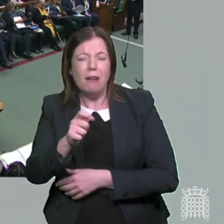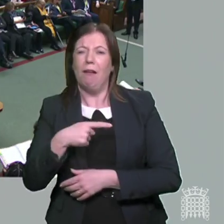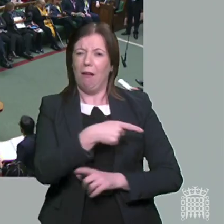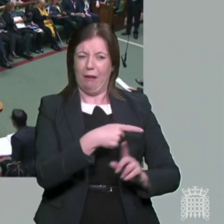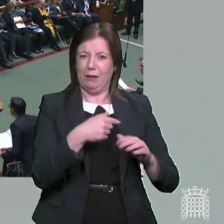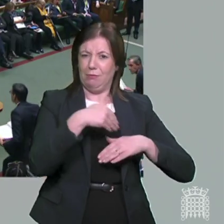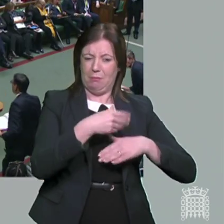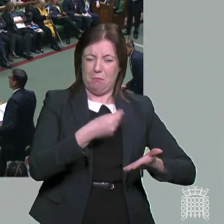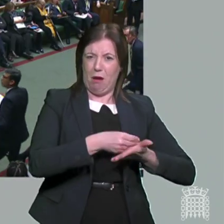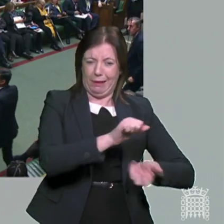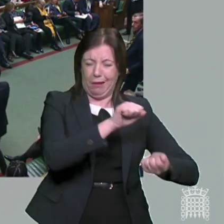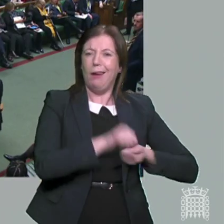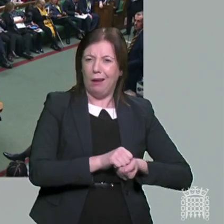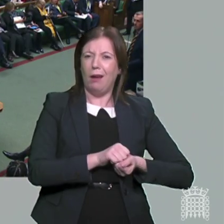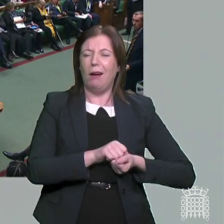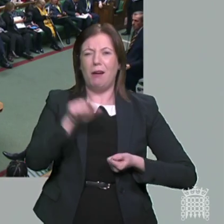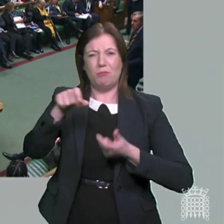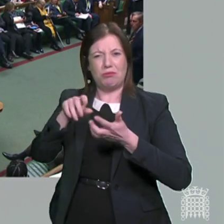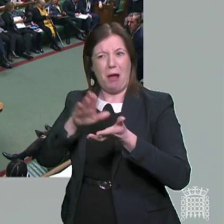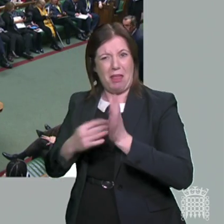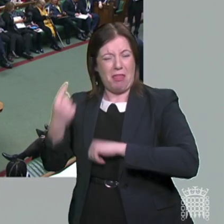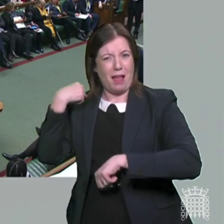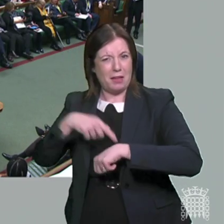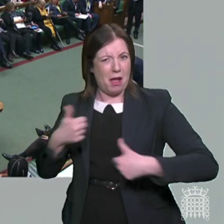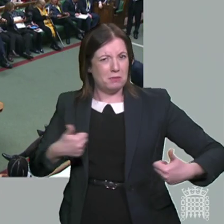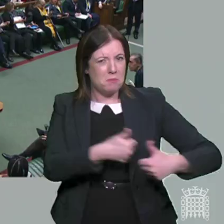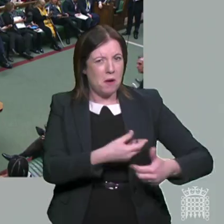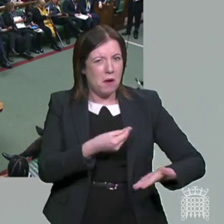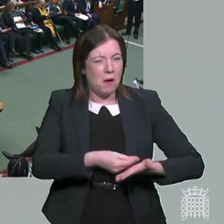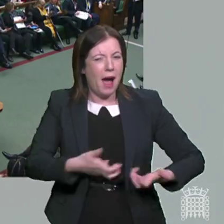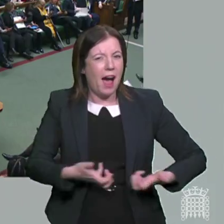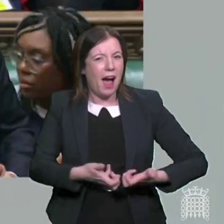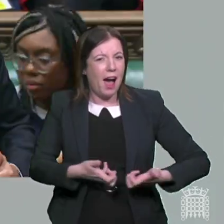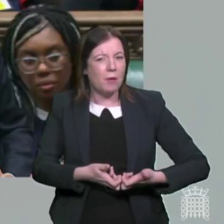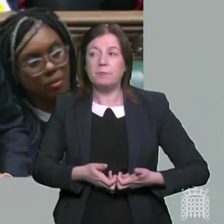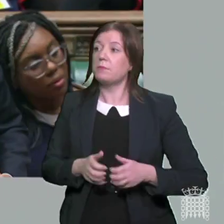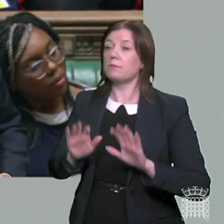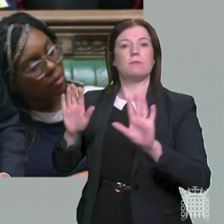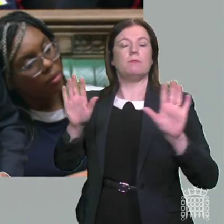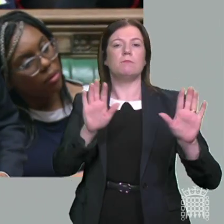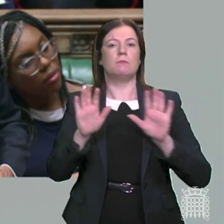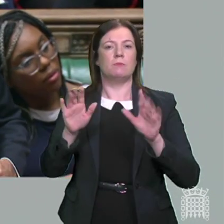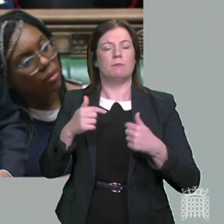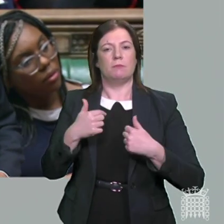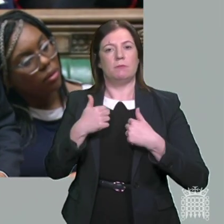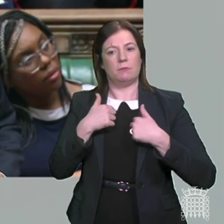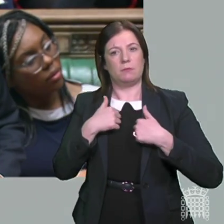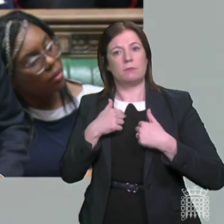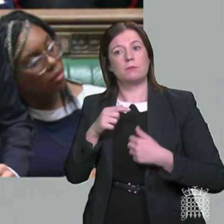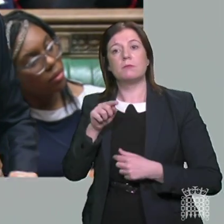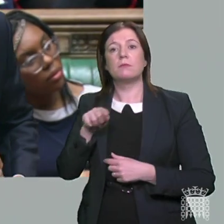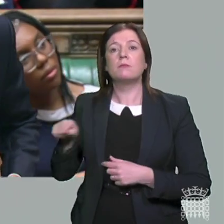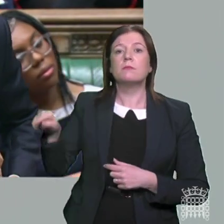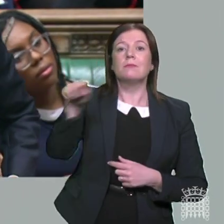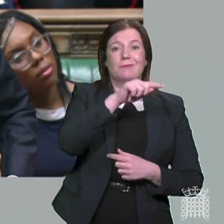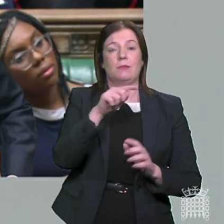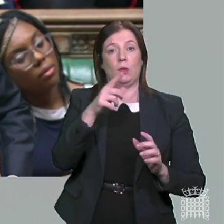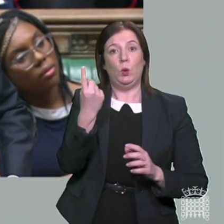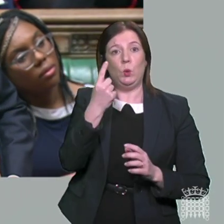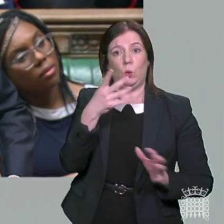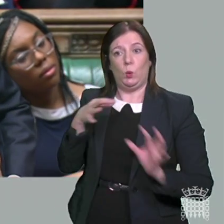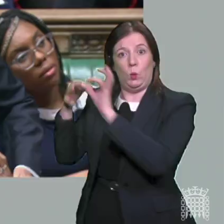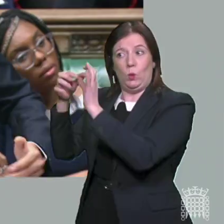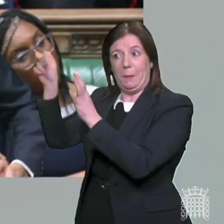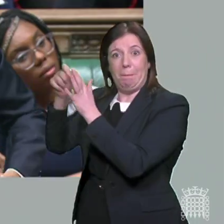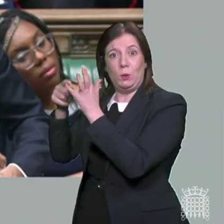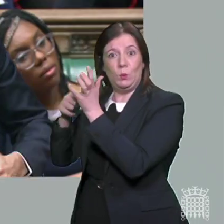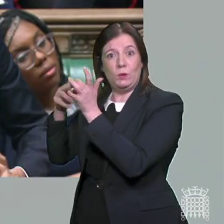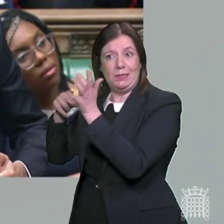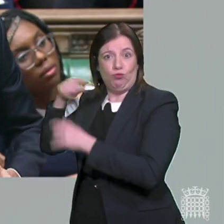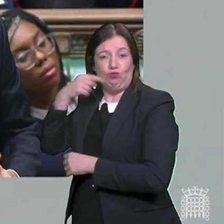I am proud of our record in leading when it comes to sanctioning those people connected with the Putin regime.